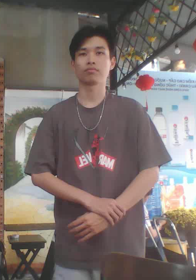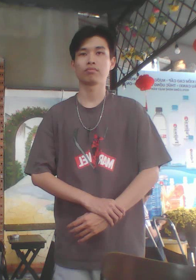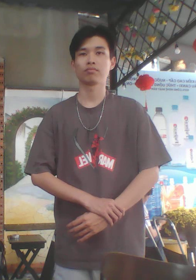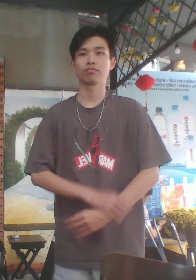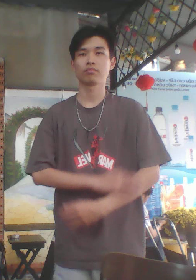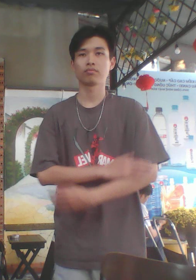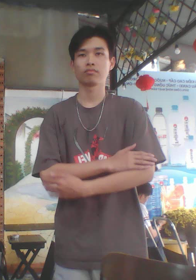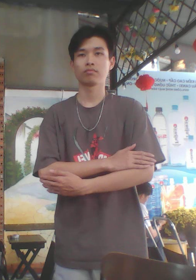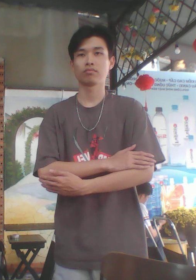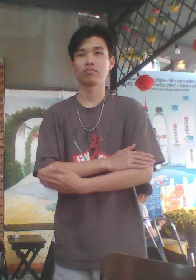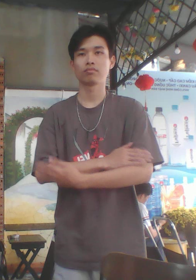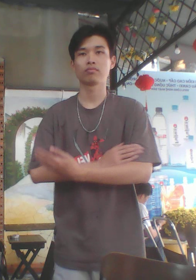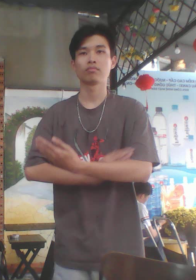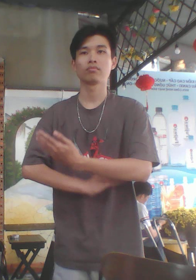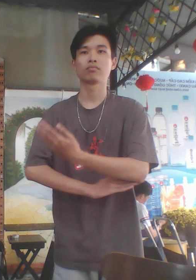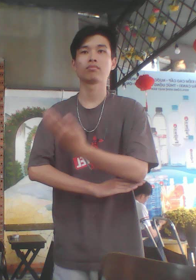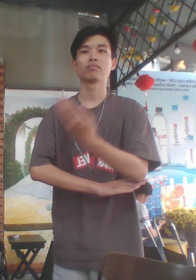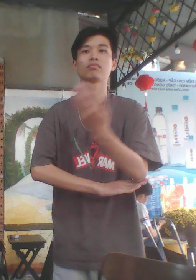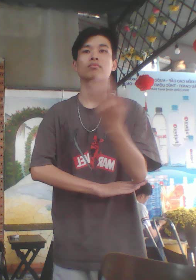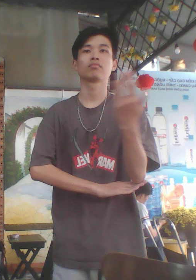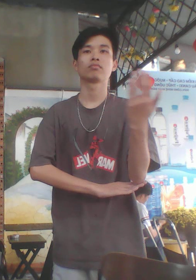buổi sáng